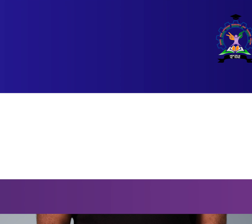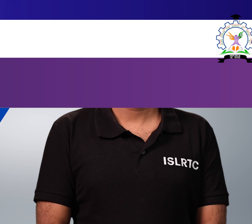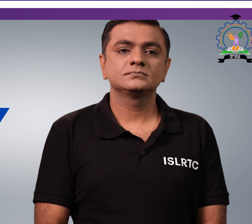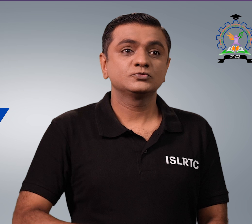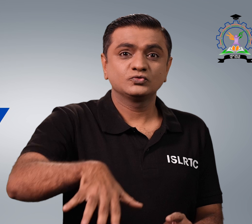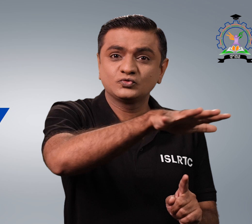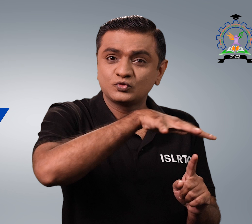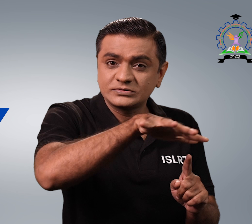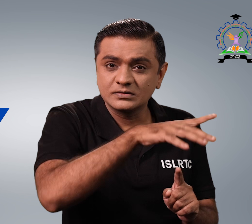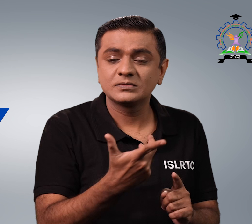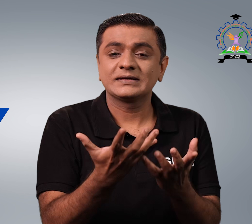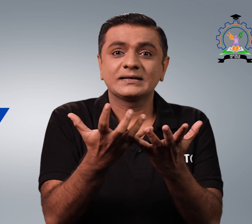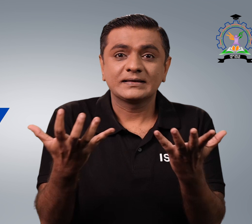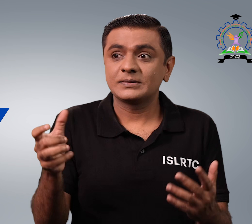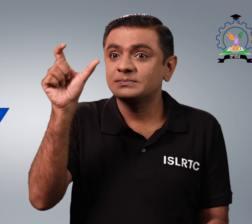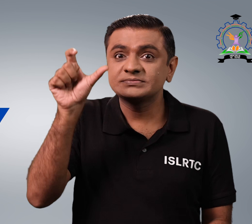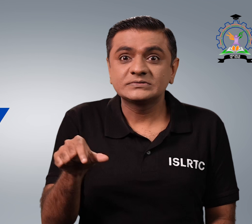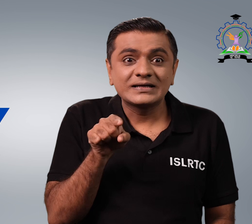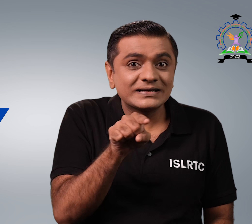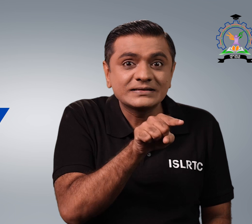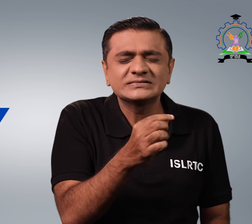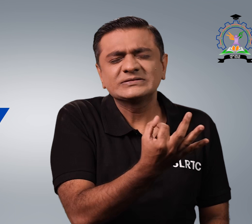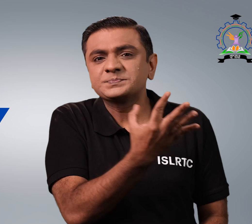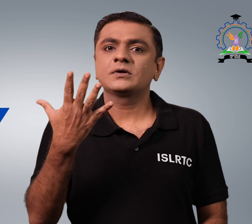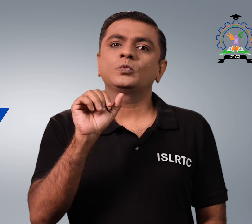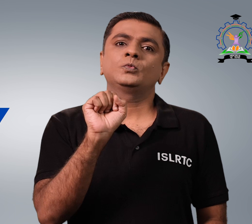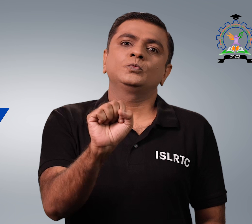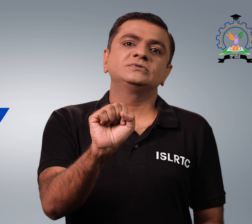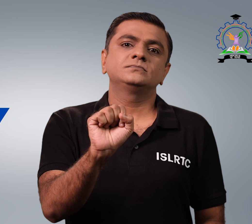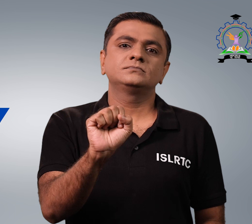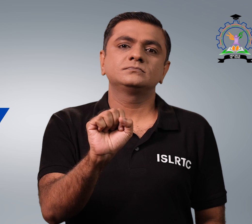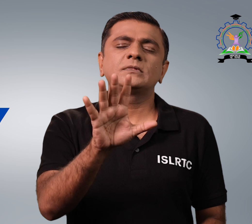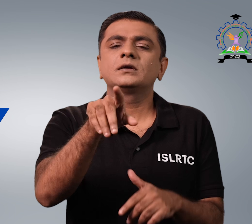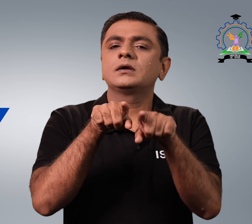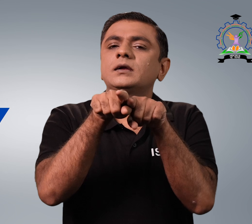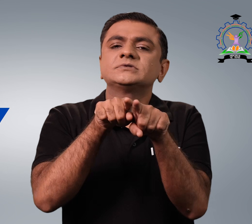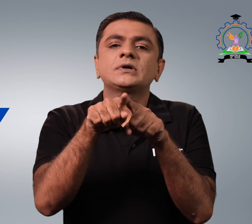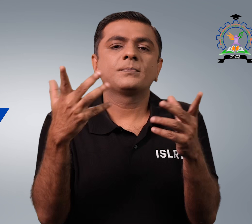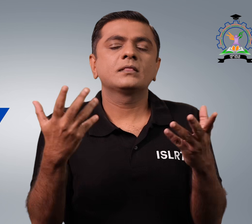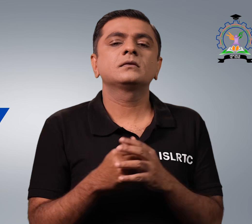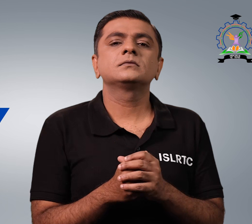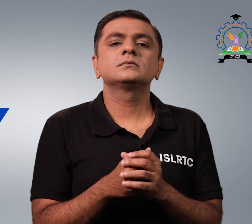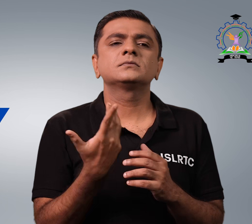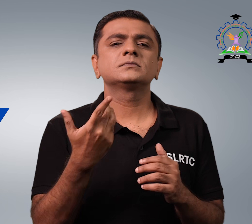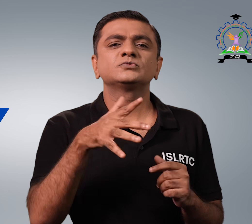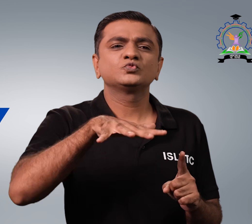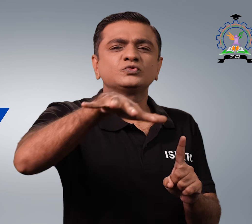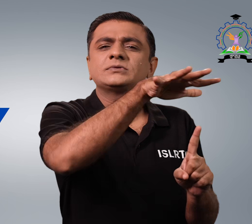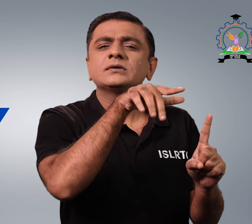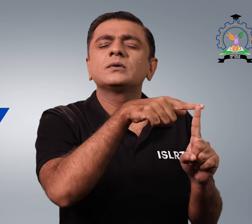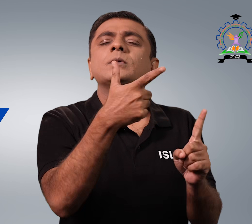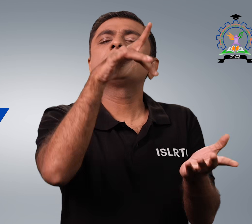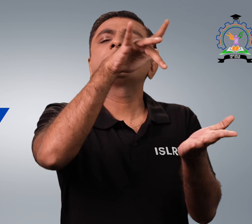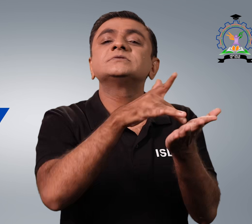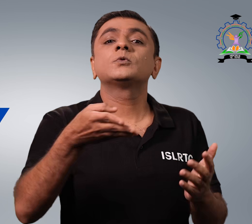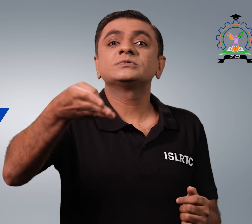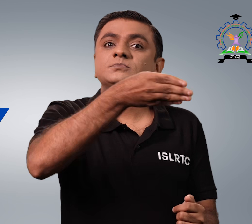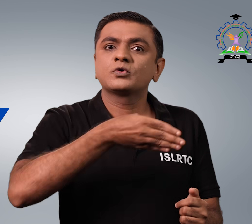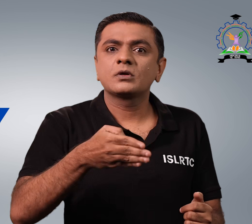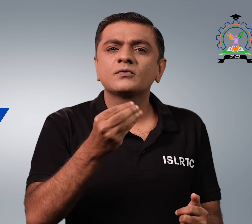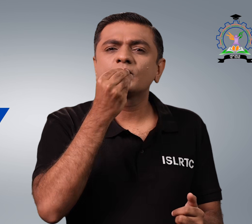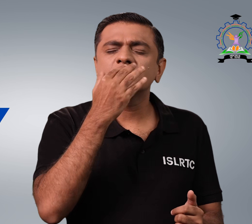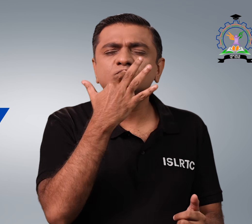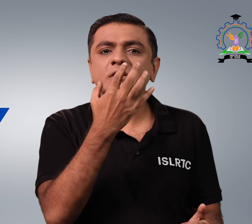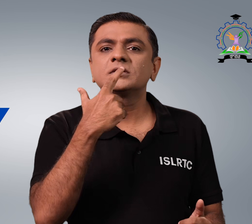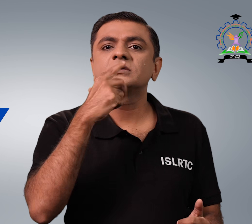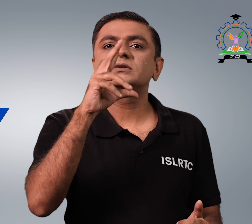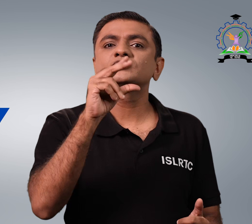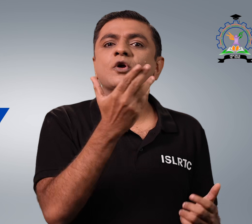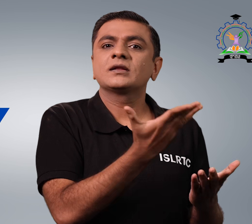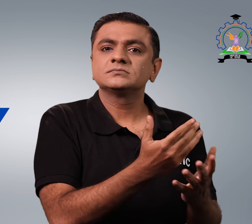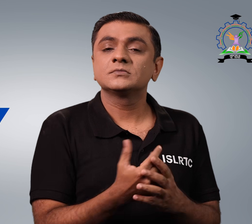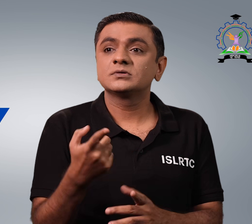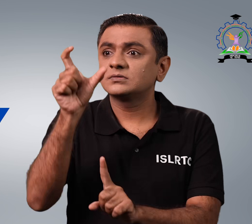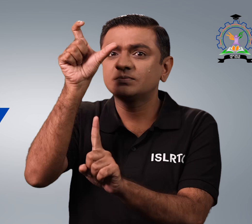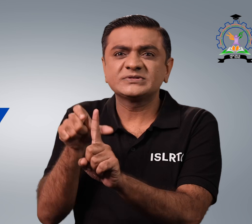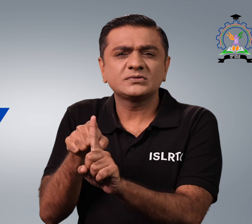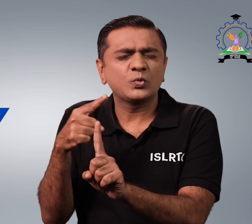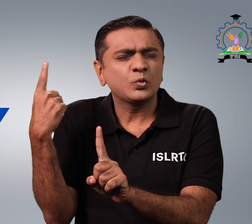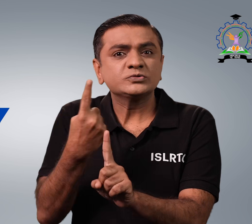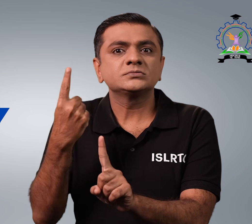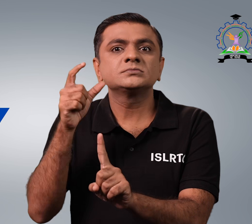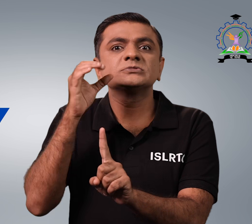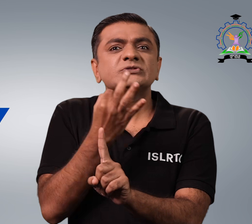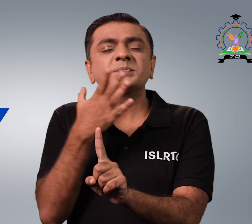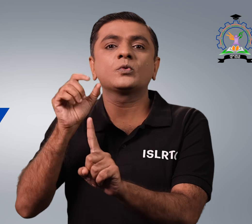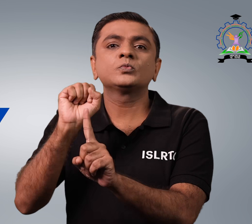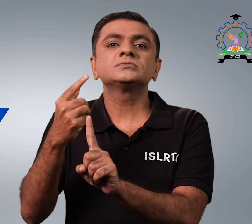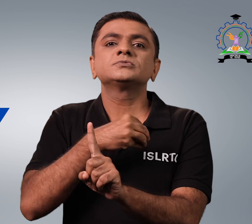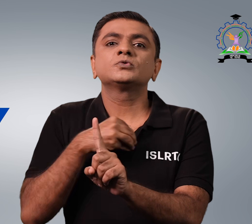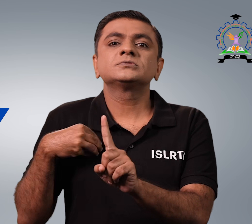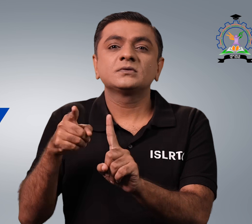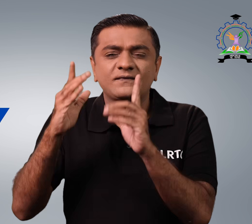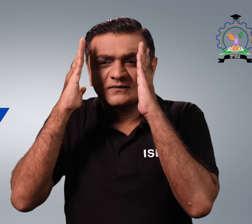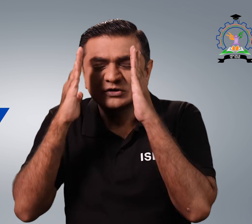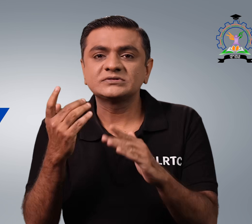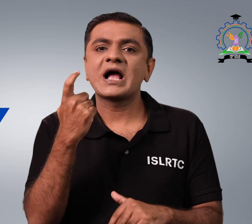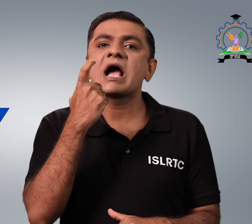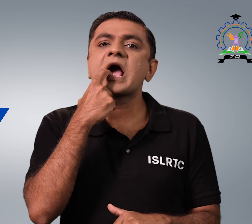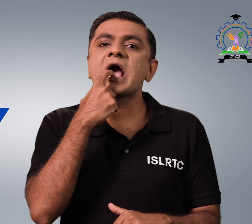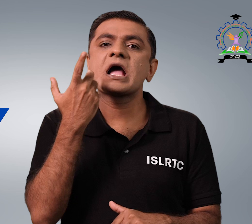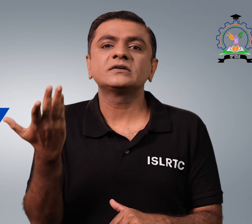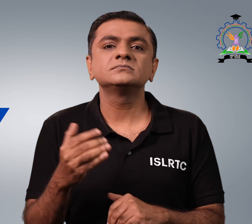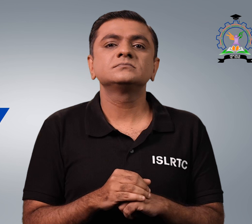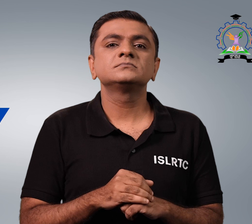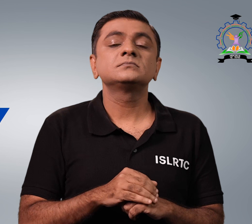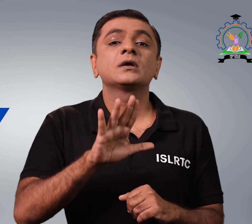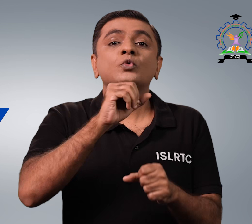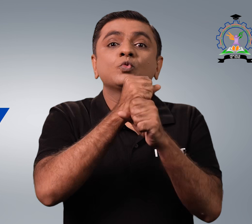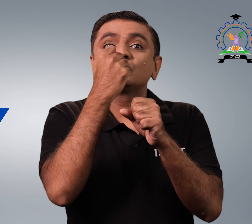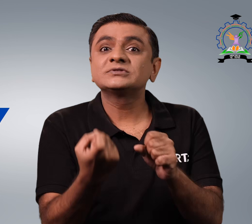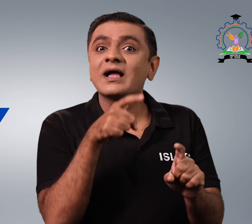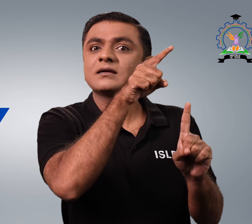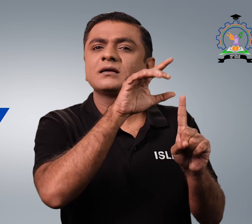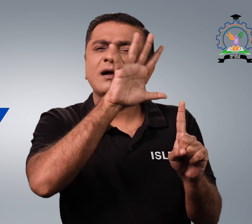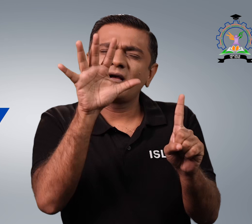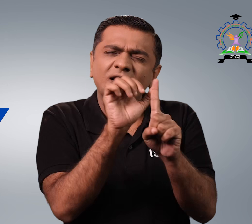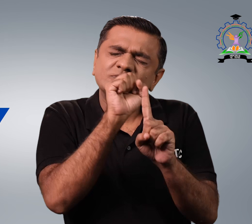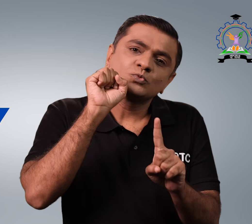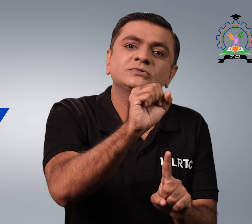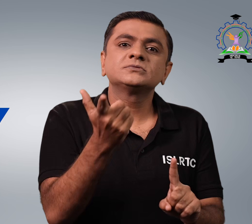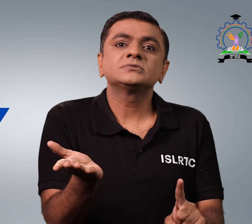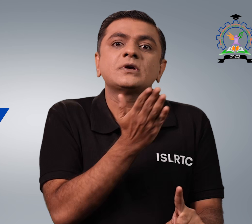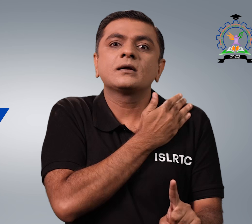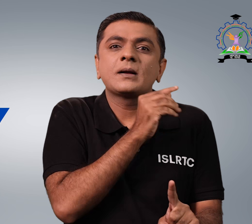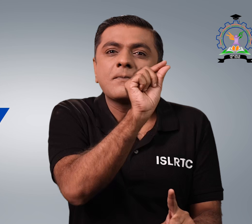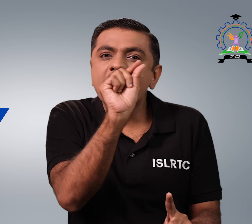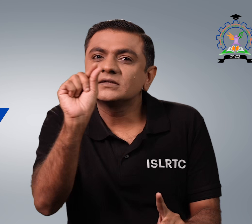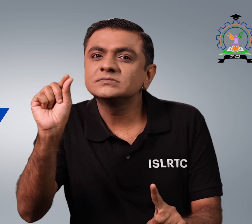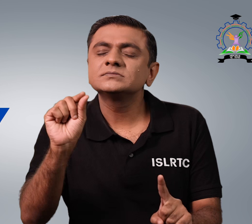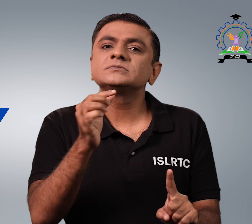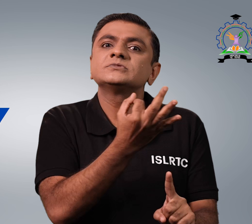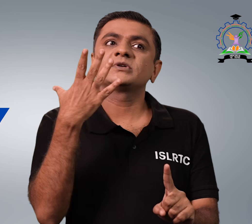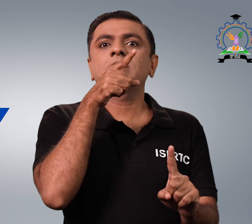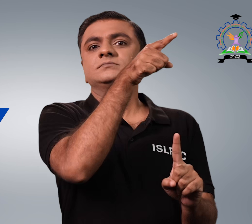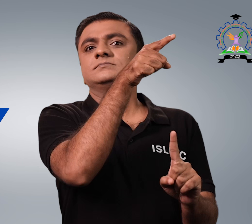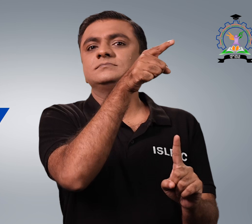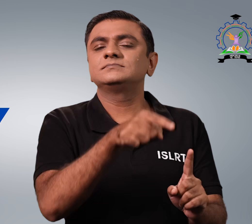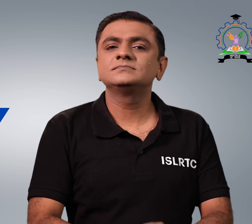Speciality is a distinguishing feature of society, thing or person. For example, Rosogulla is the speciality of West Bengal. The speciality of the doctor is dentistry. The traditional Bandhani saree is the speciality of Gujarat.